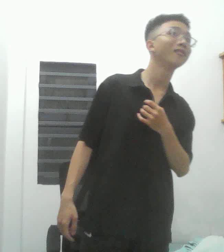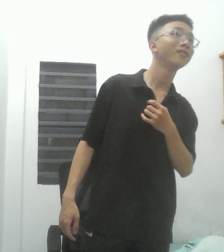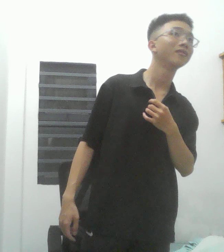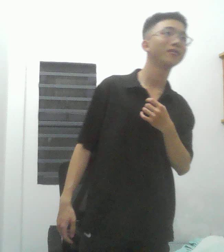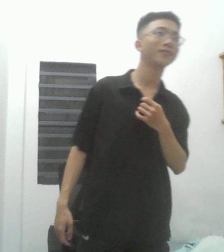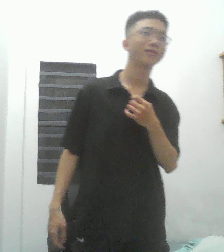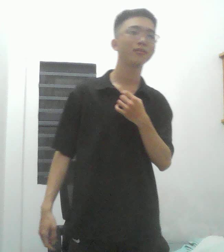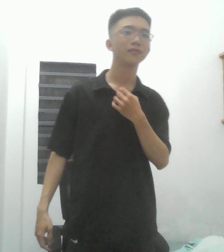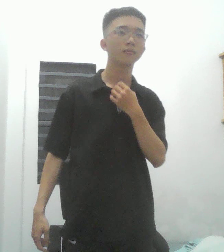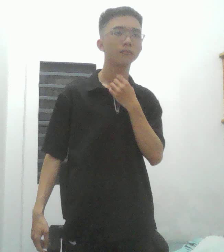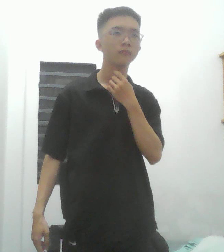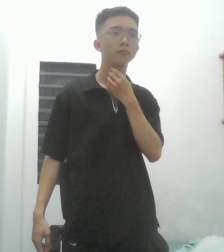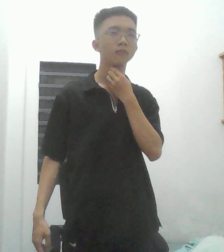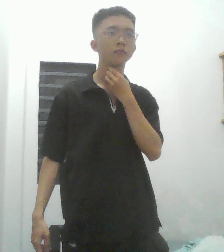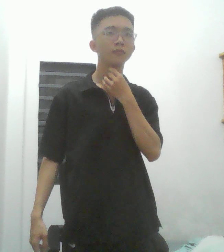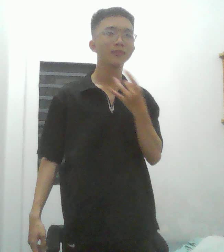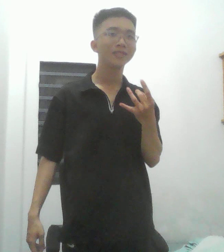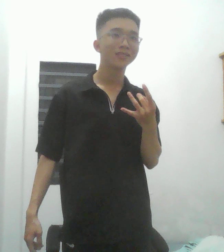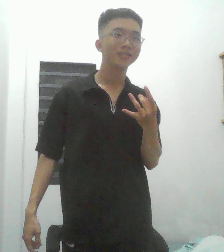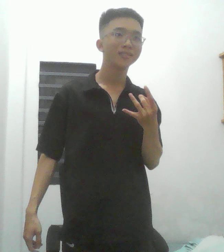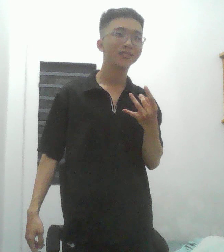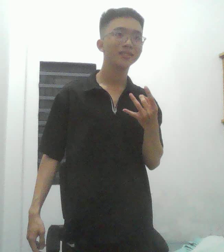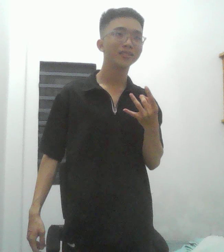thich